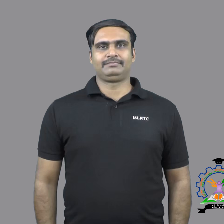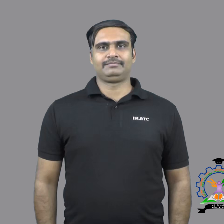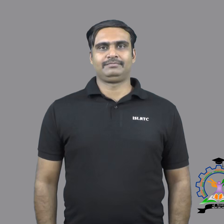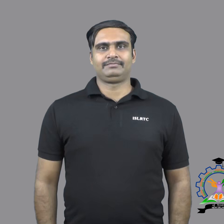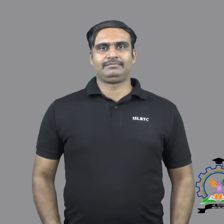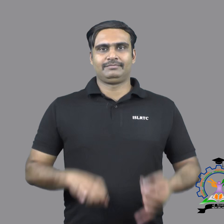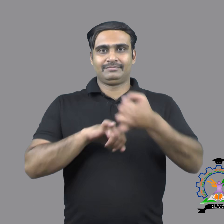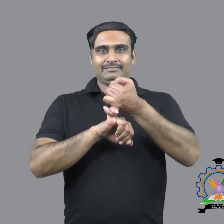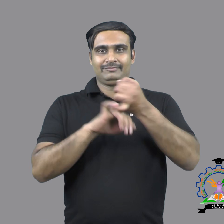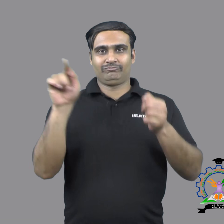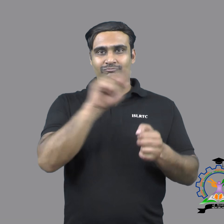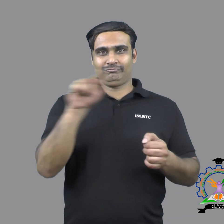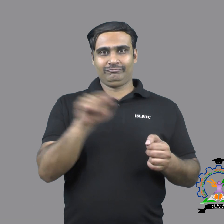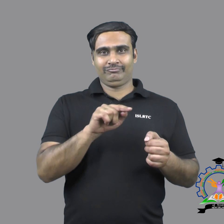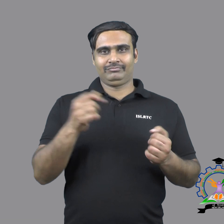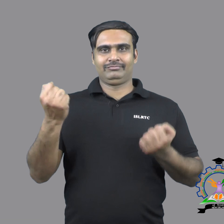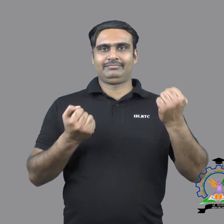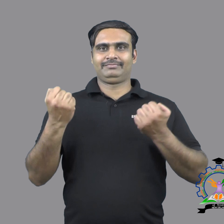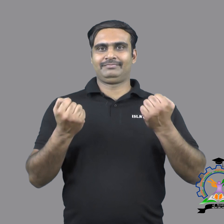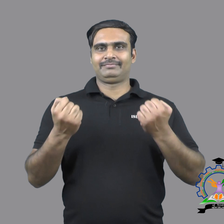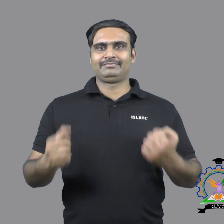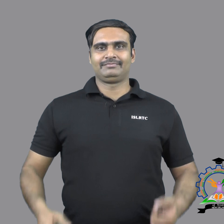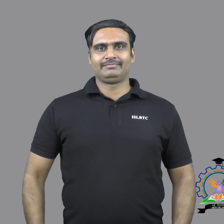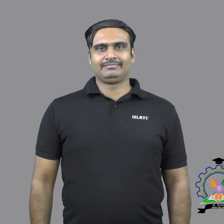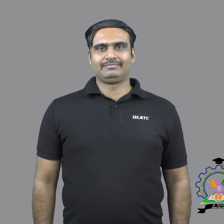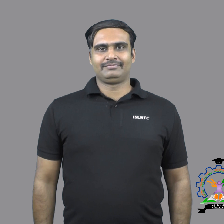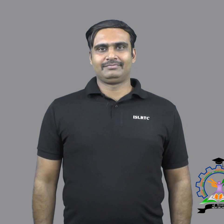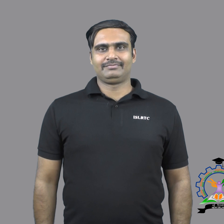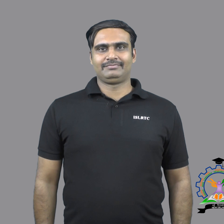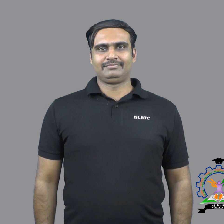Suzuki Car